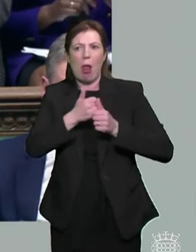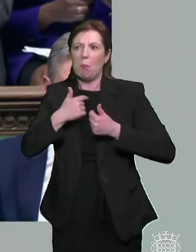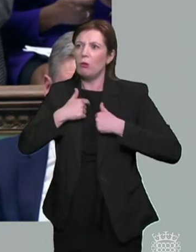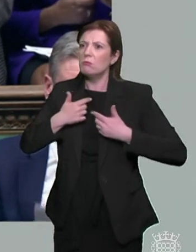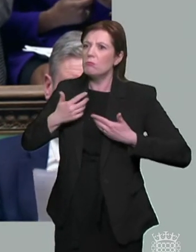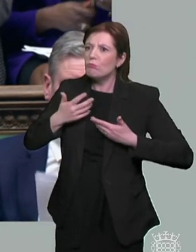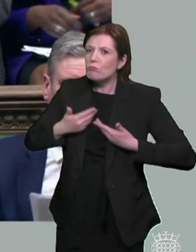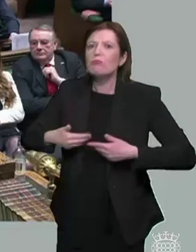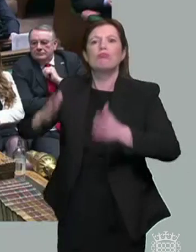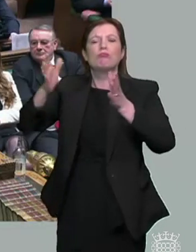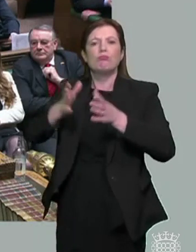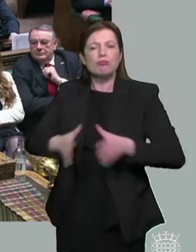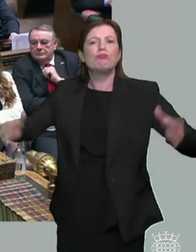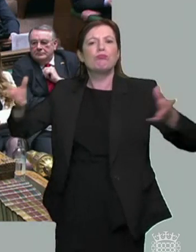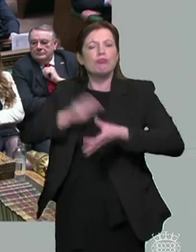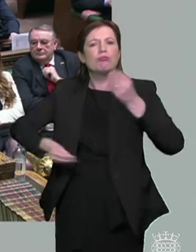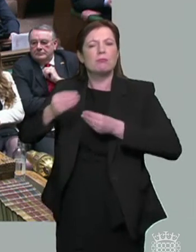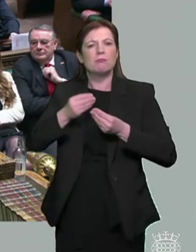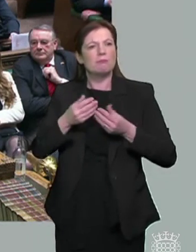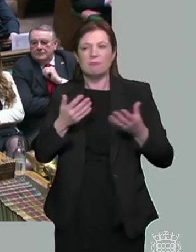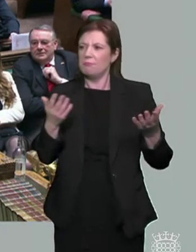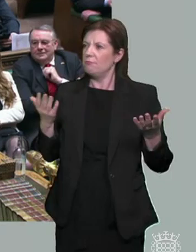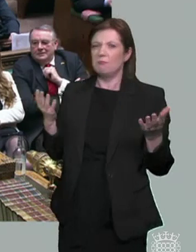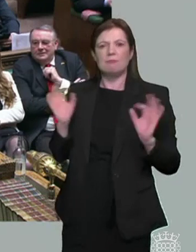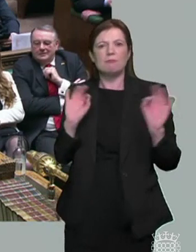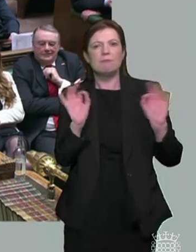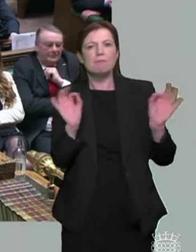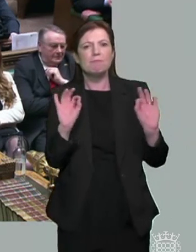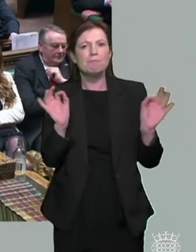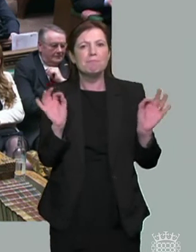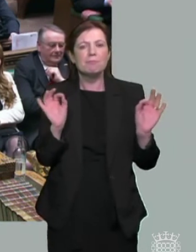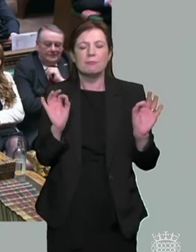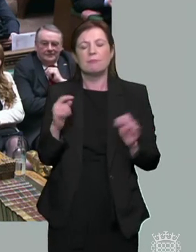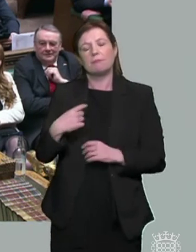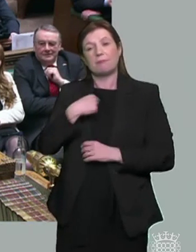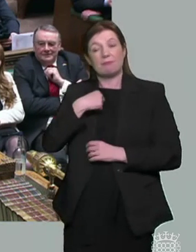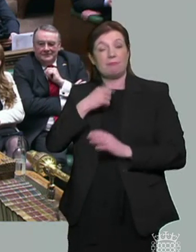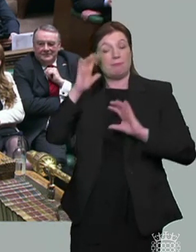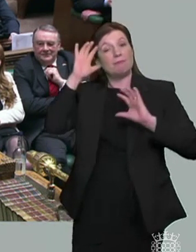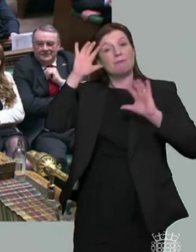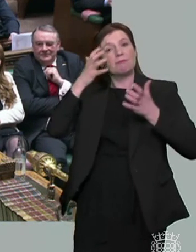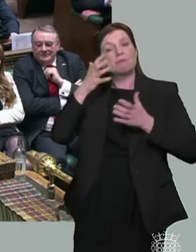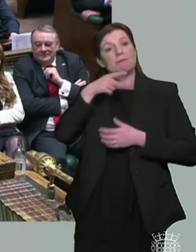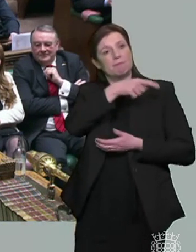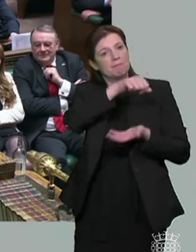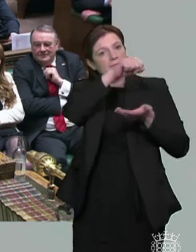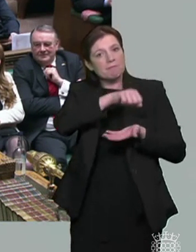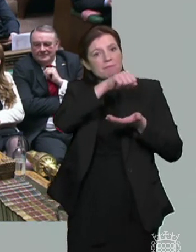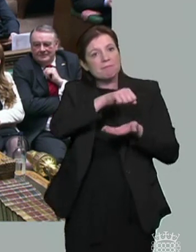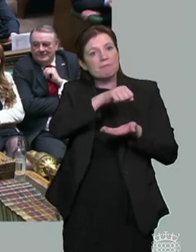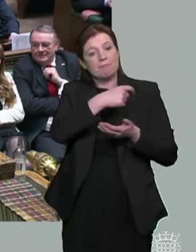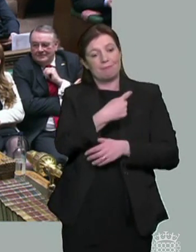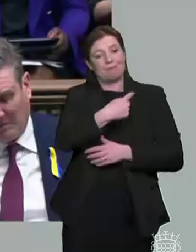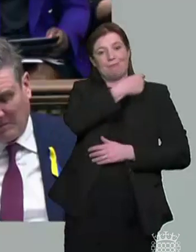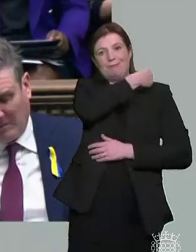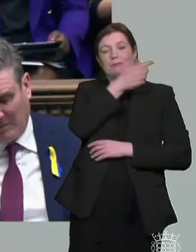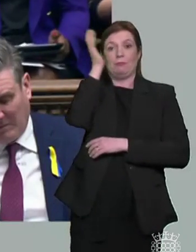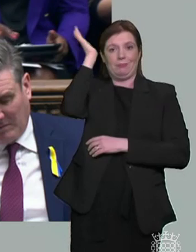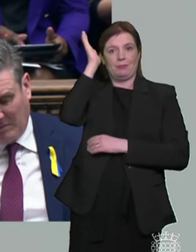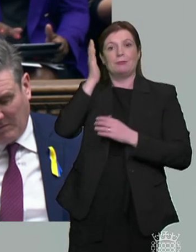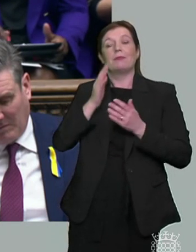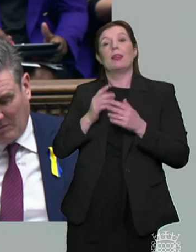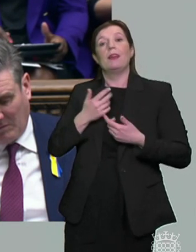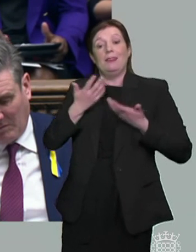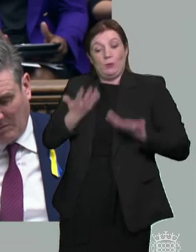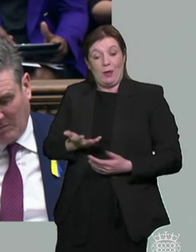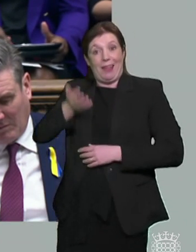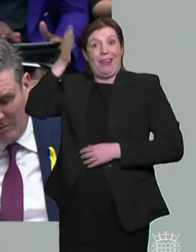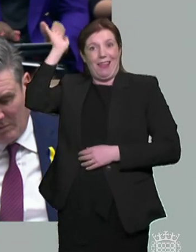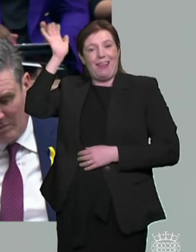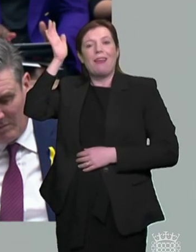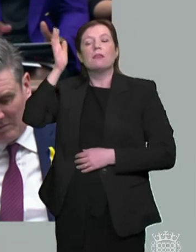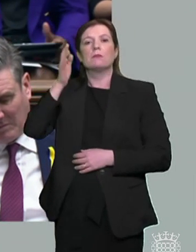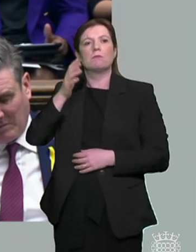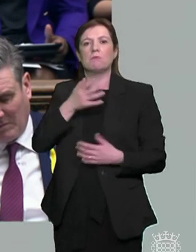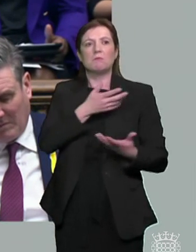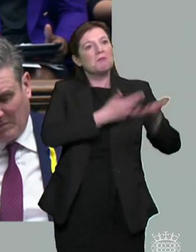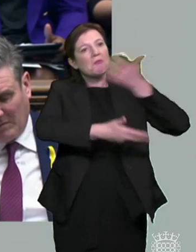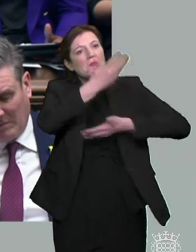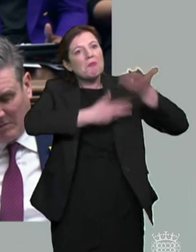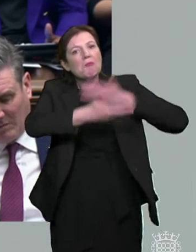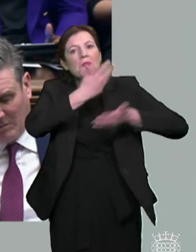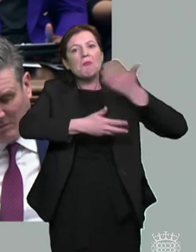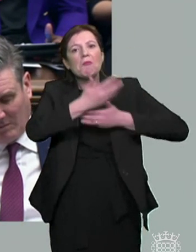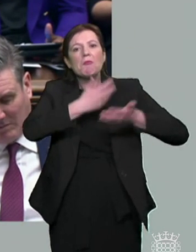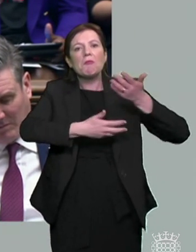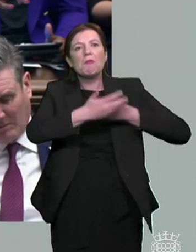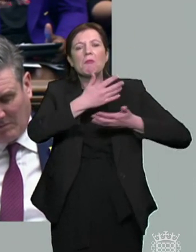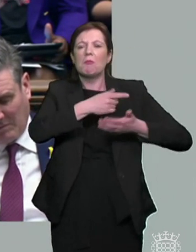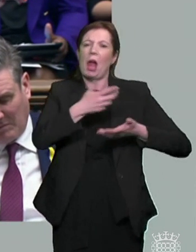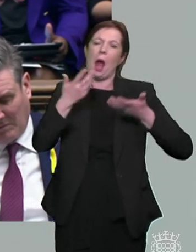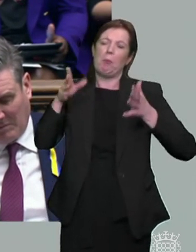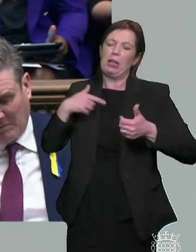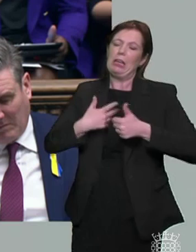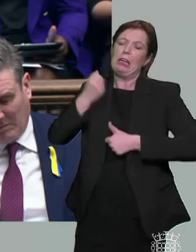Where is it? I cannot help but feel that in both the Chancellor’s recent Mais lecture and his statement today we are presented with increasingly incredible claims.